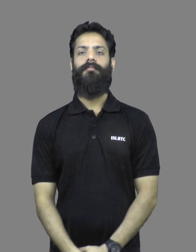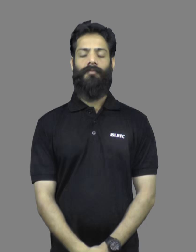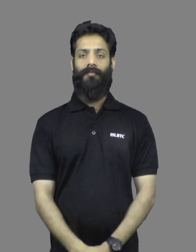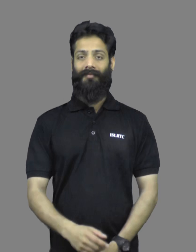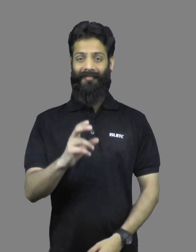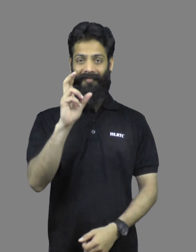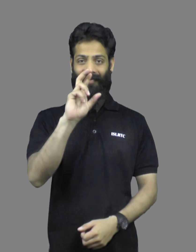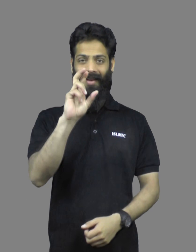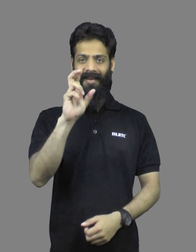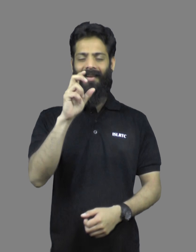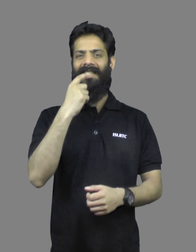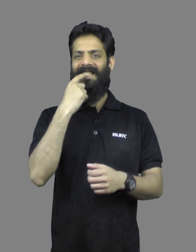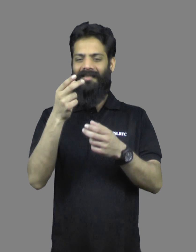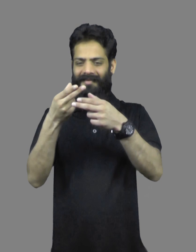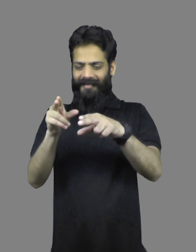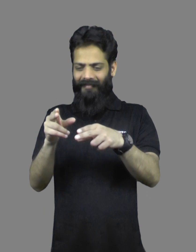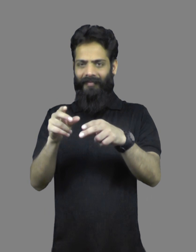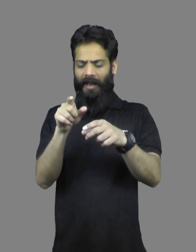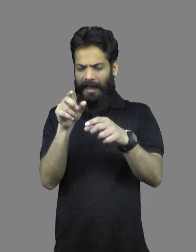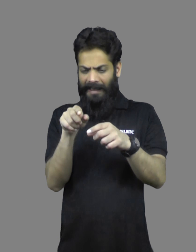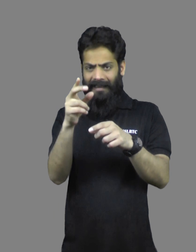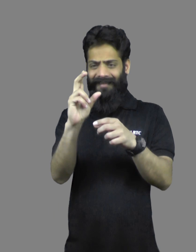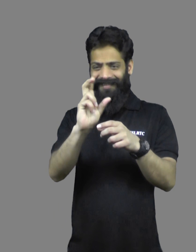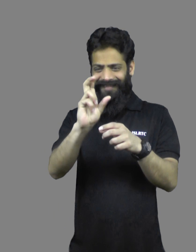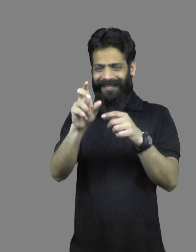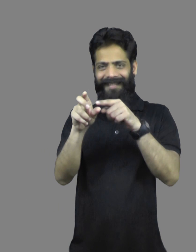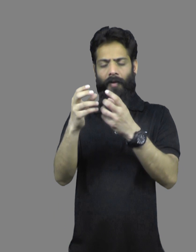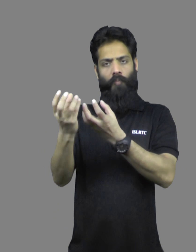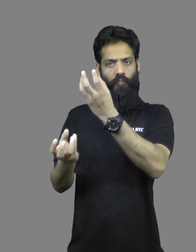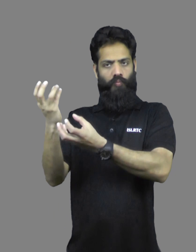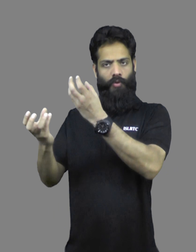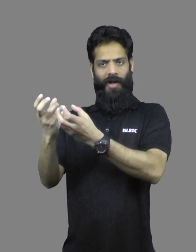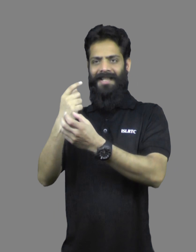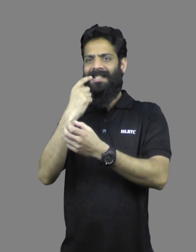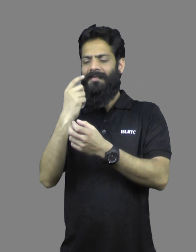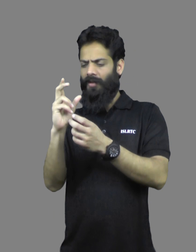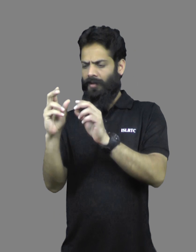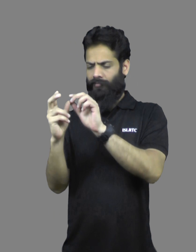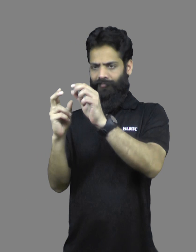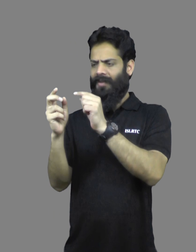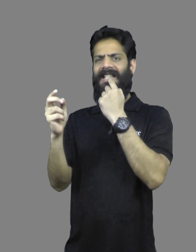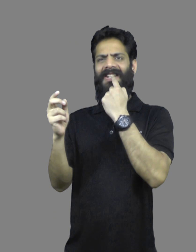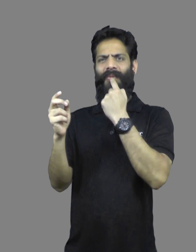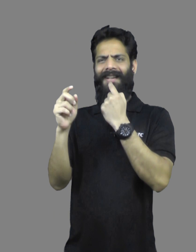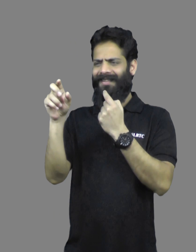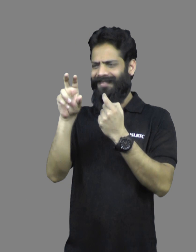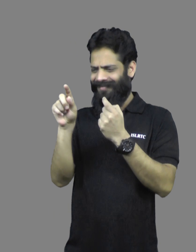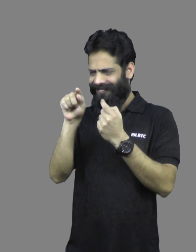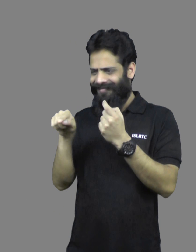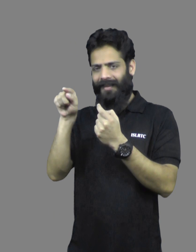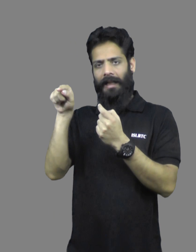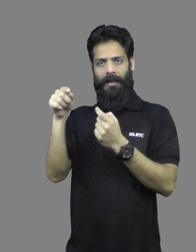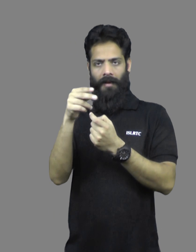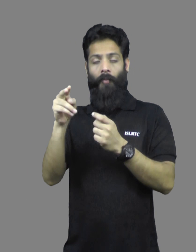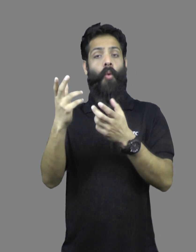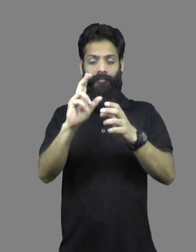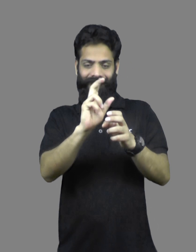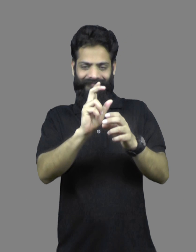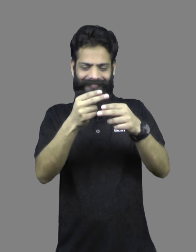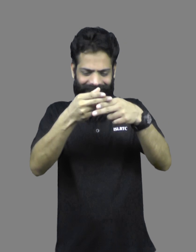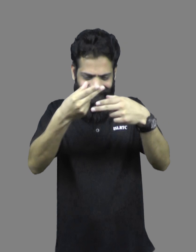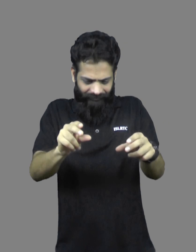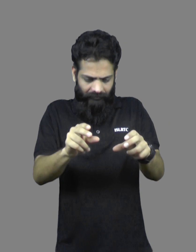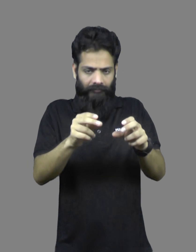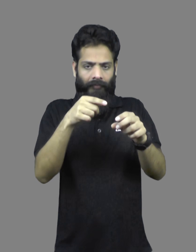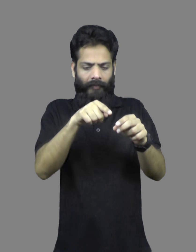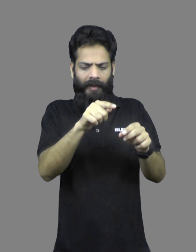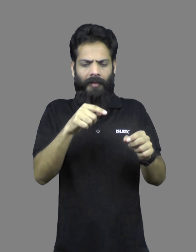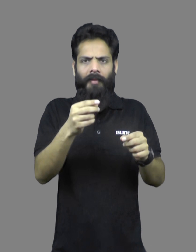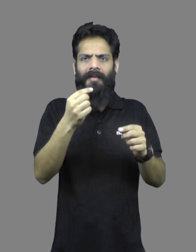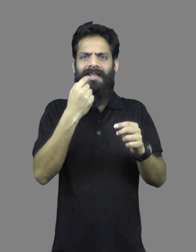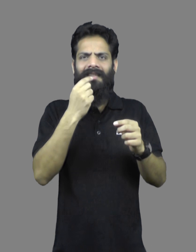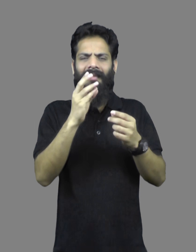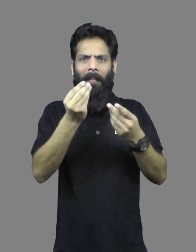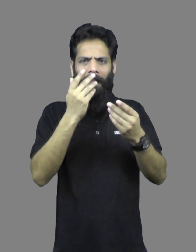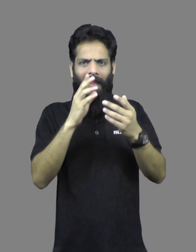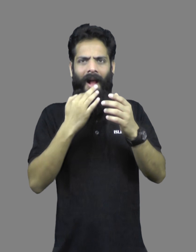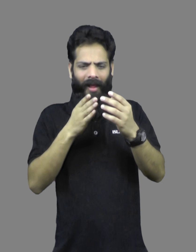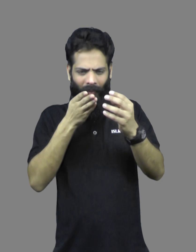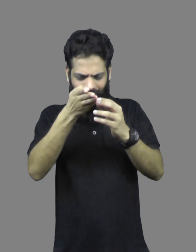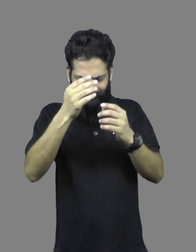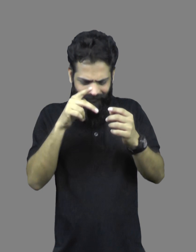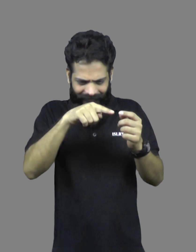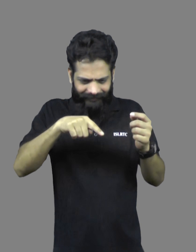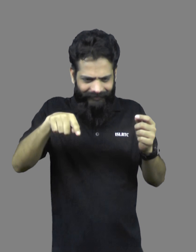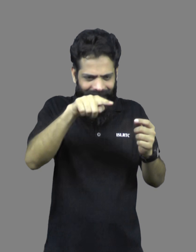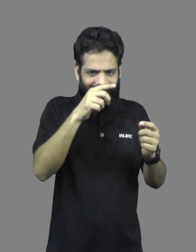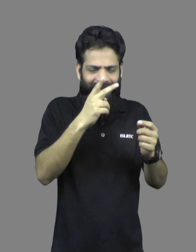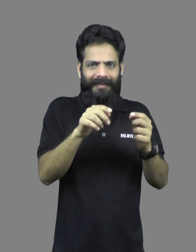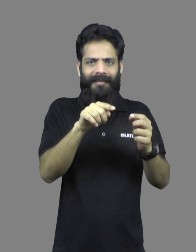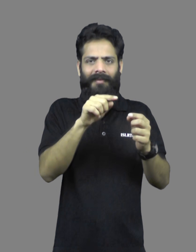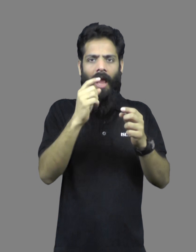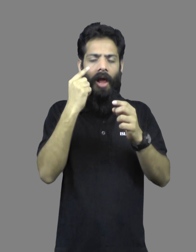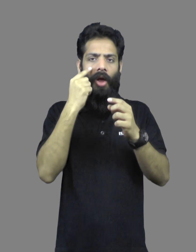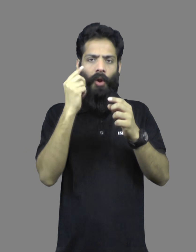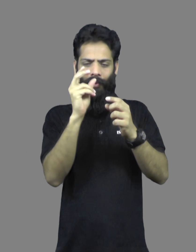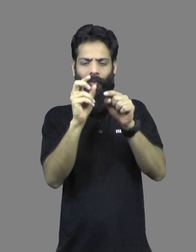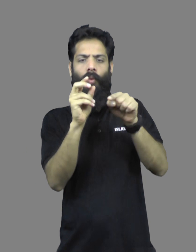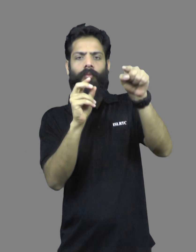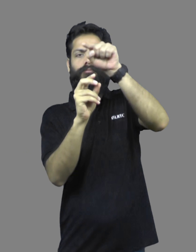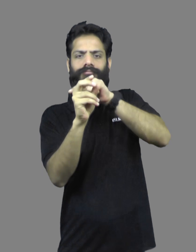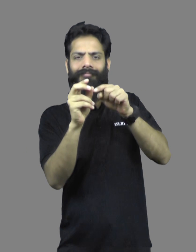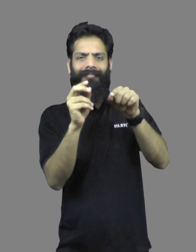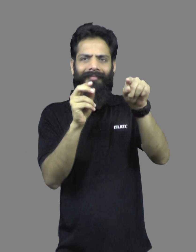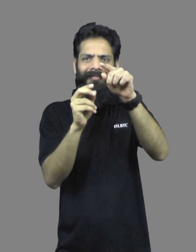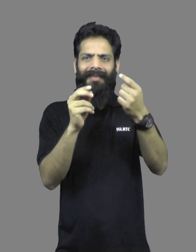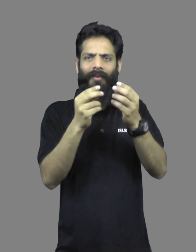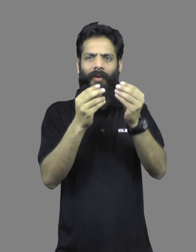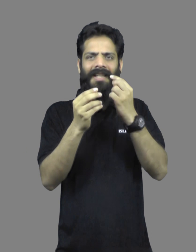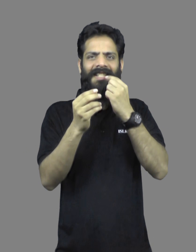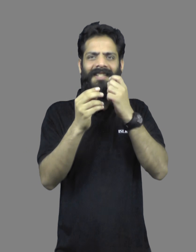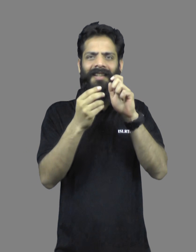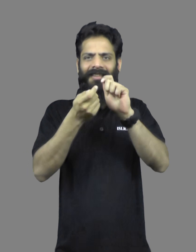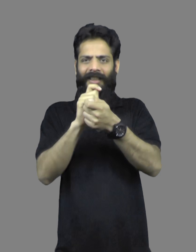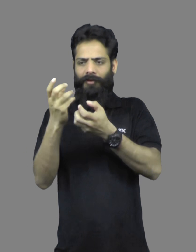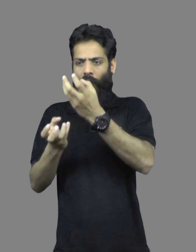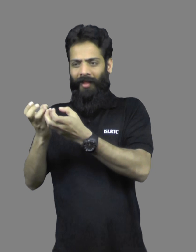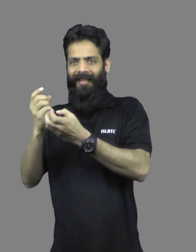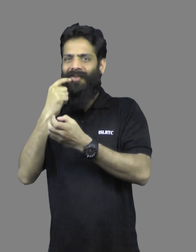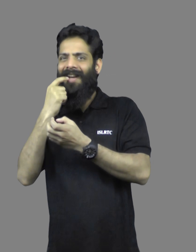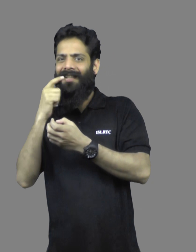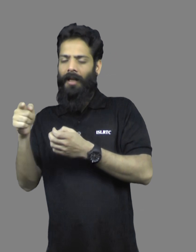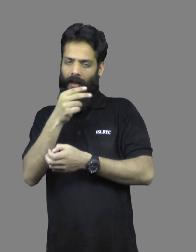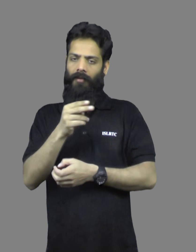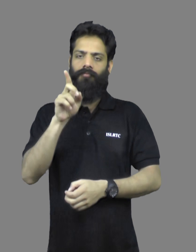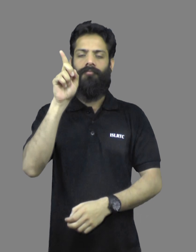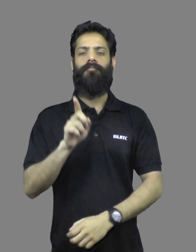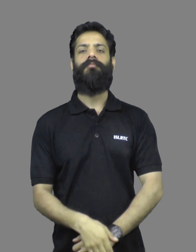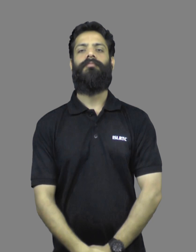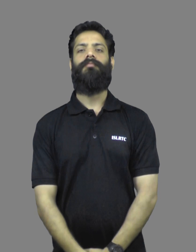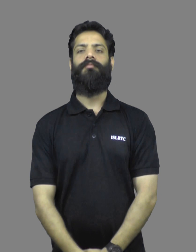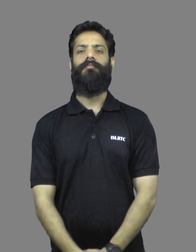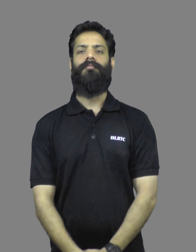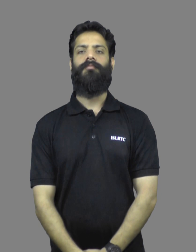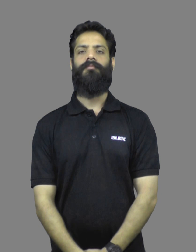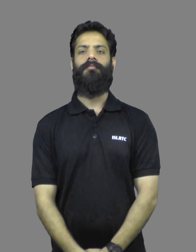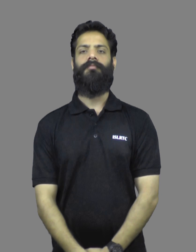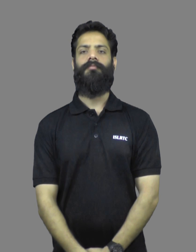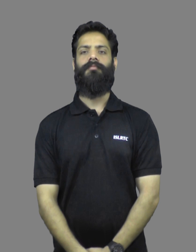Albumin